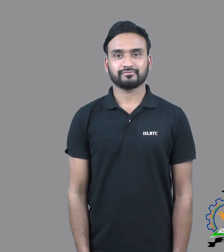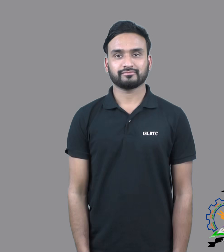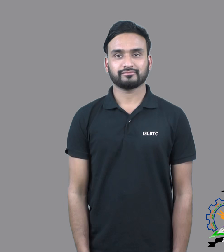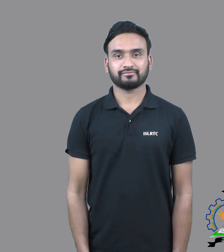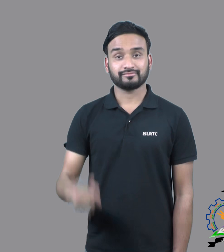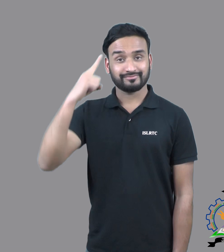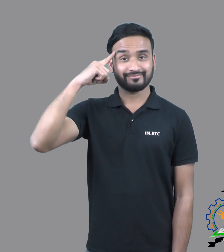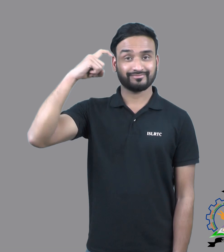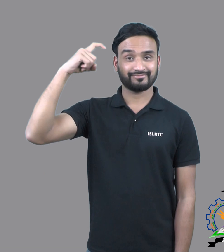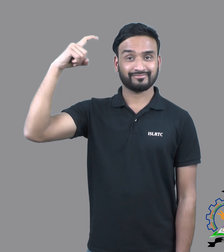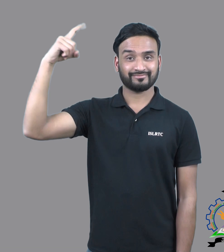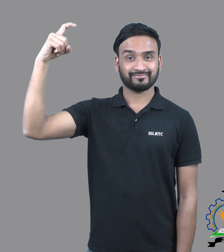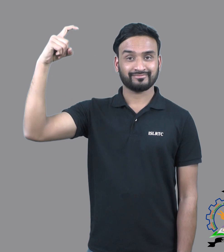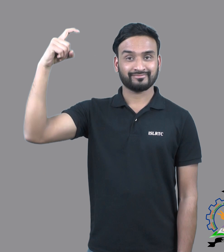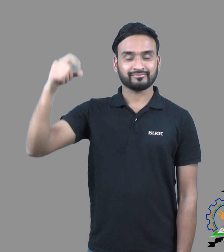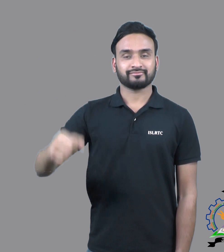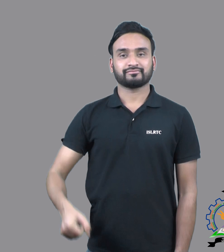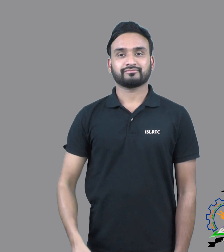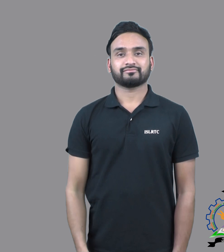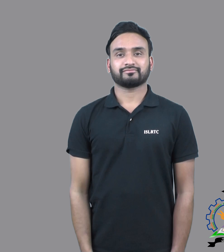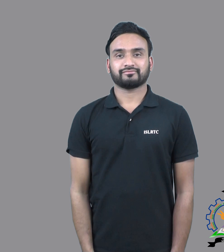Dream